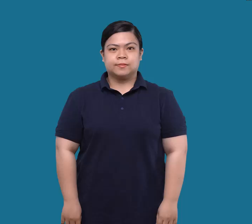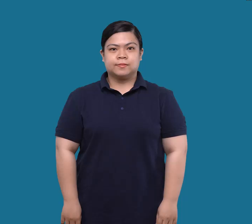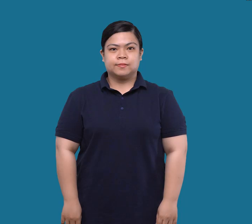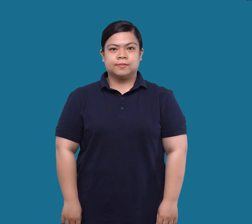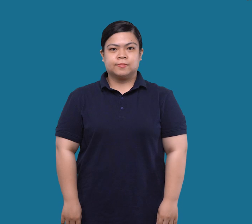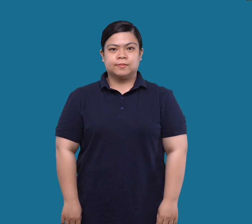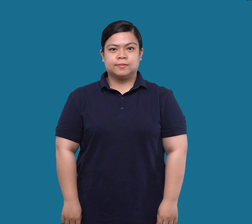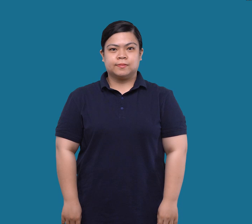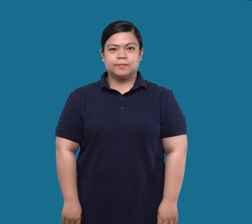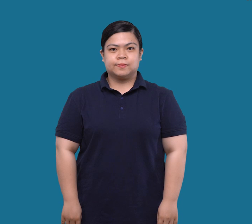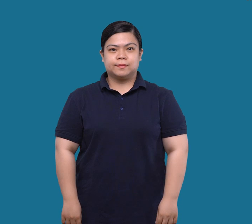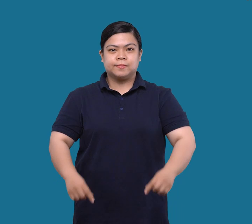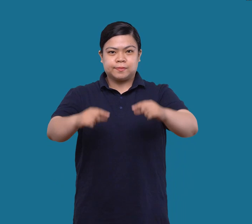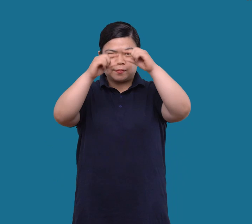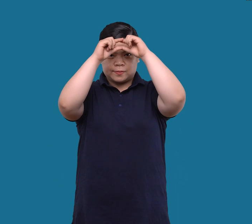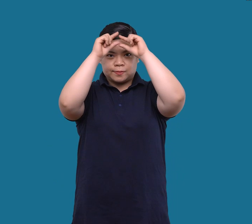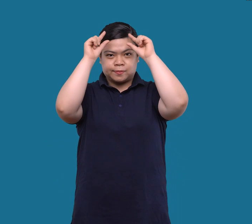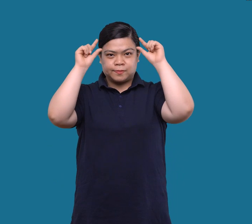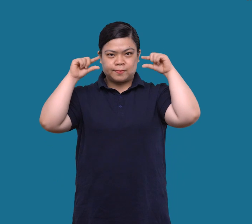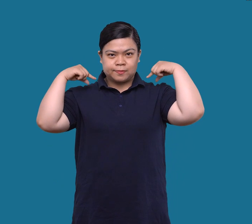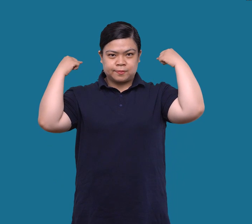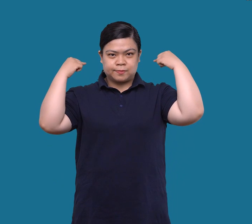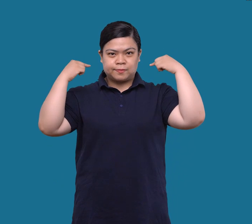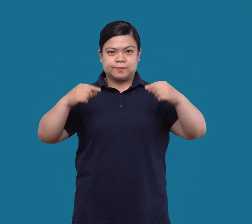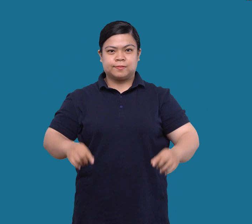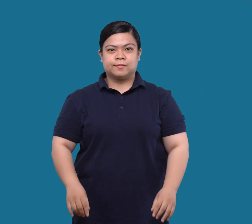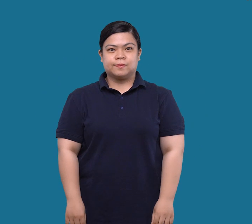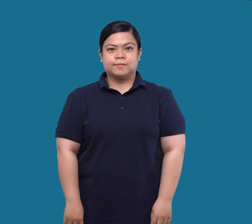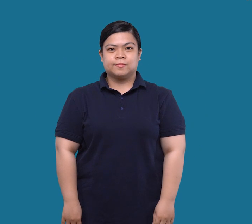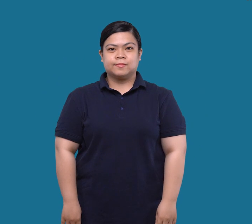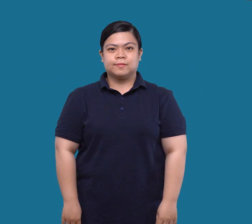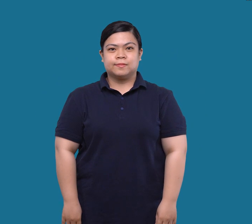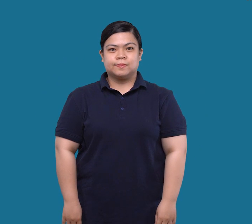dân tộc Khơ me